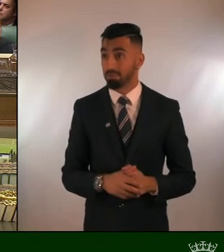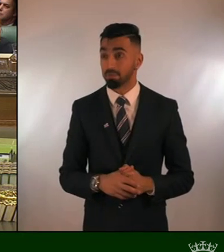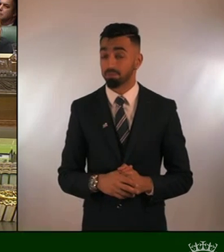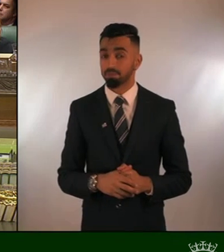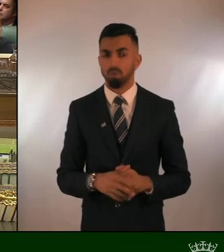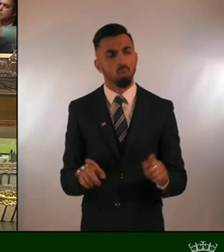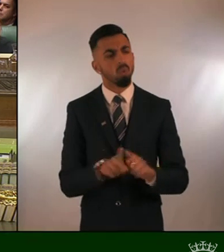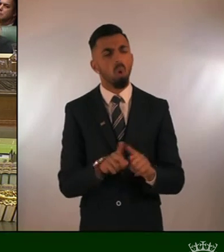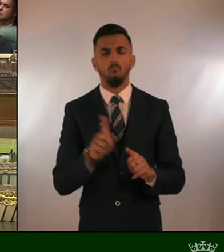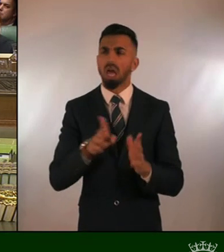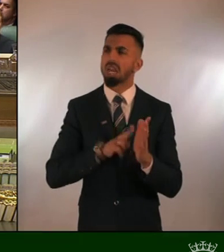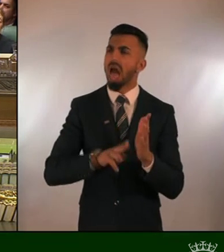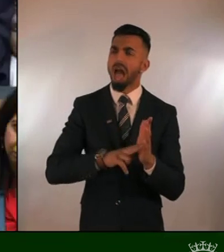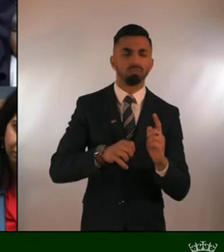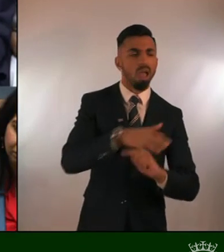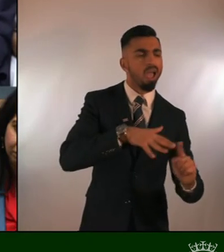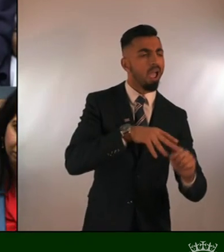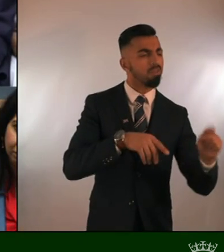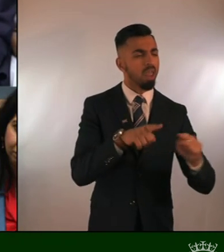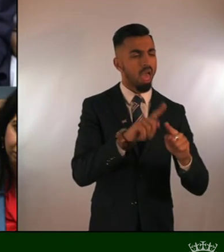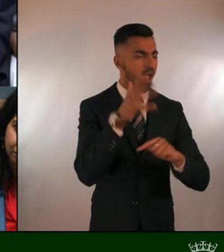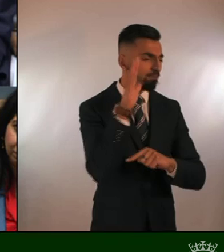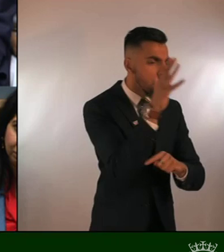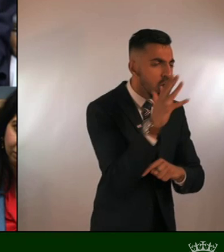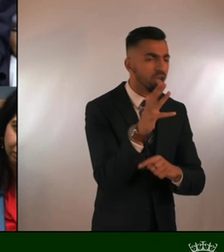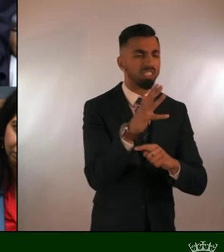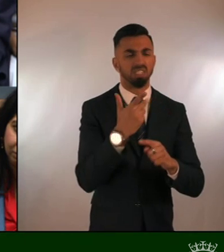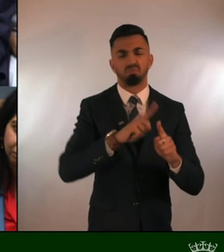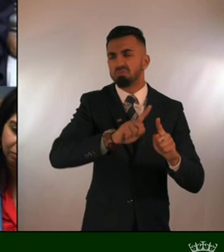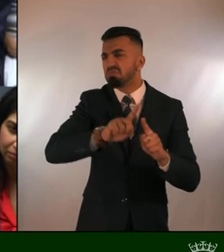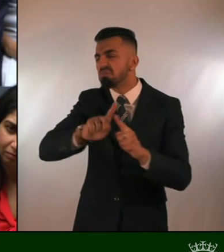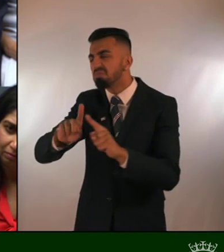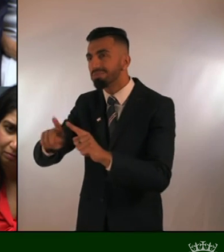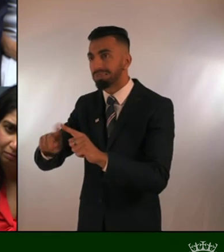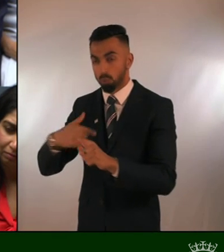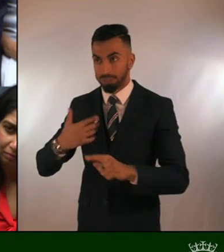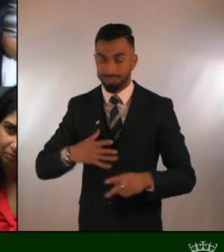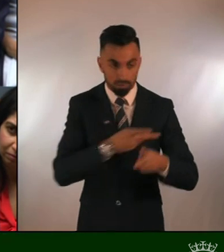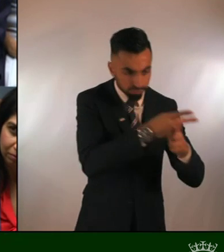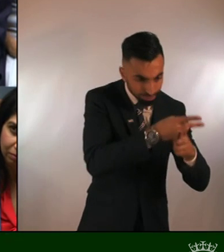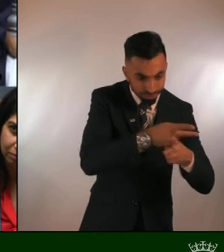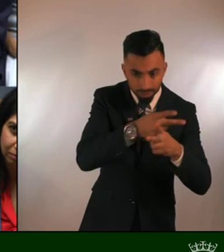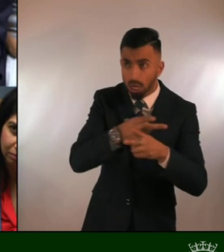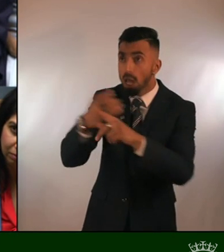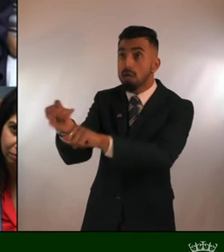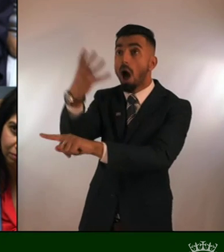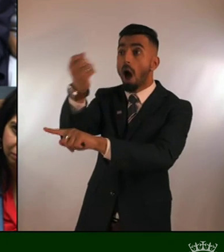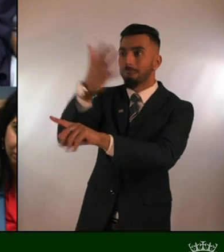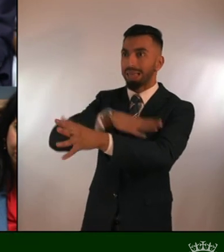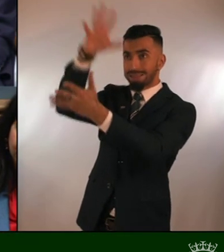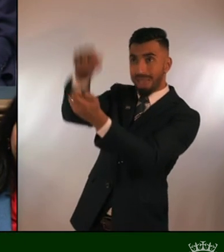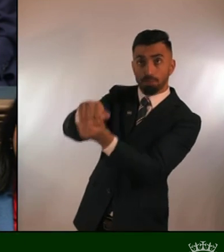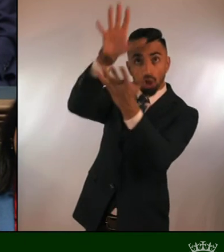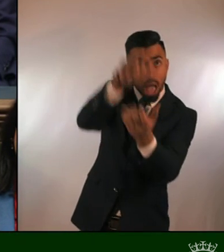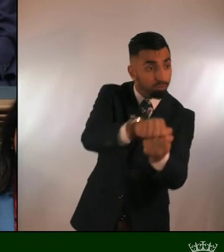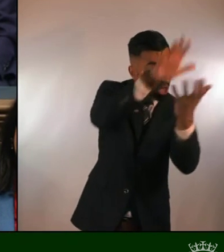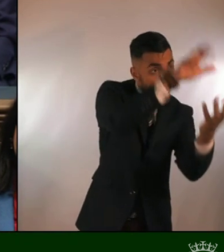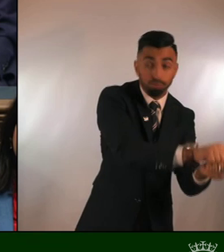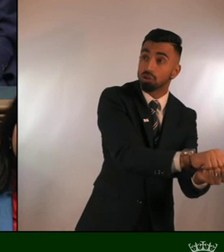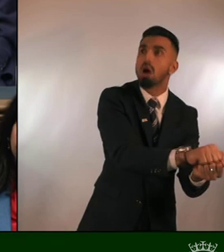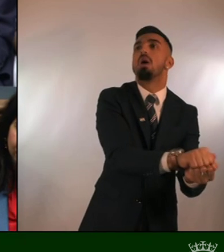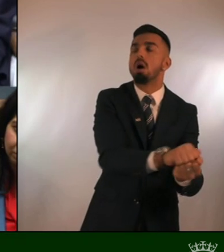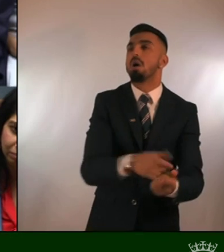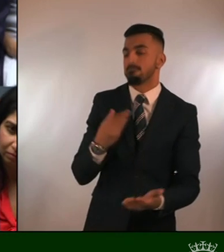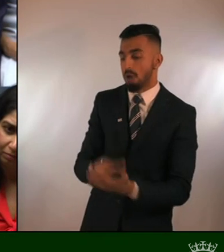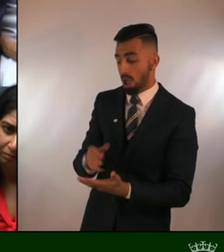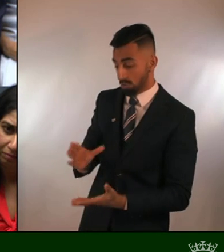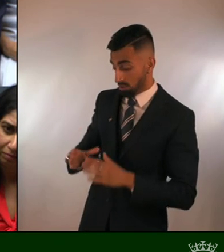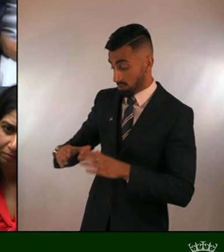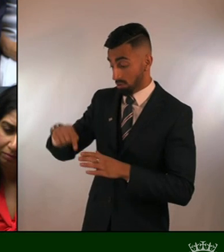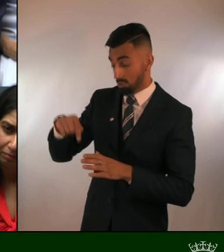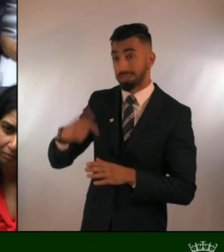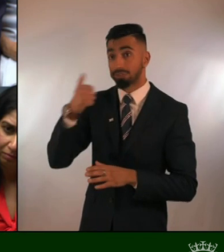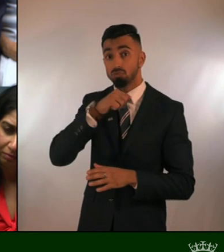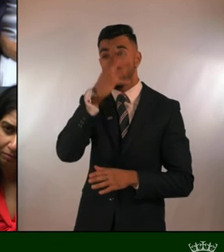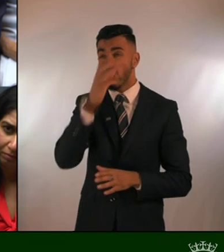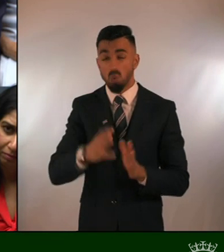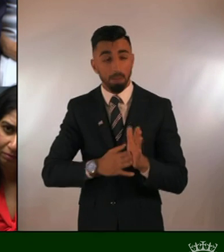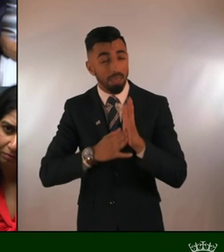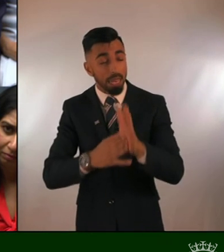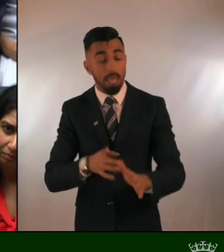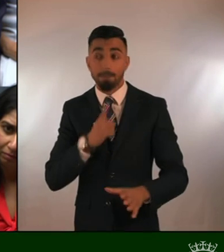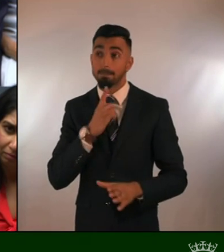I can confirm today that to protect, restore and expand these wonderful habitats, and capture carbon, we will provide £640 million for a new nature for climate fund.